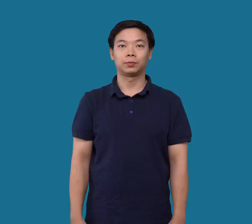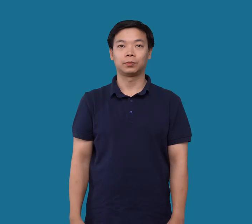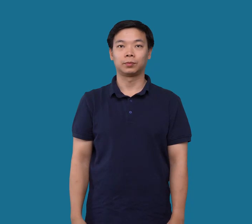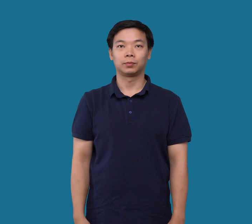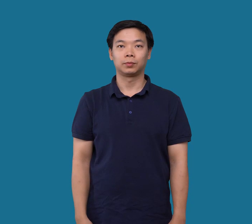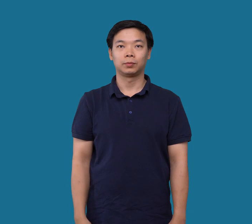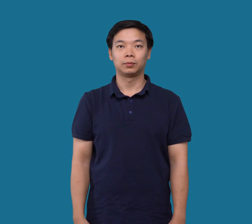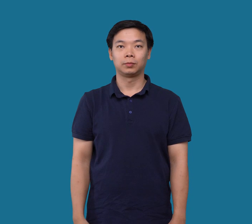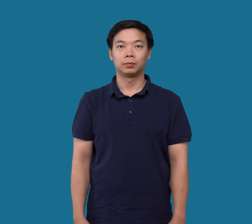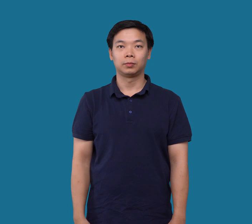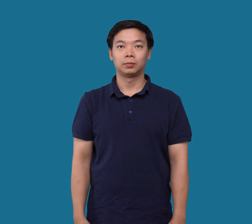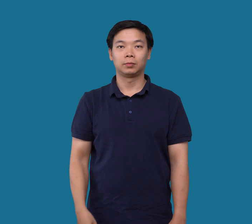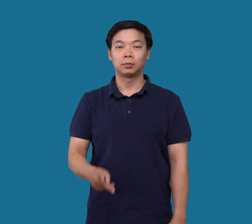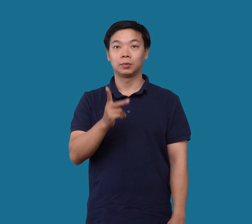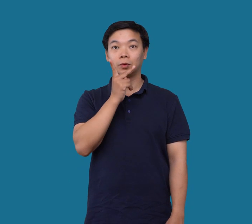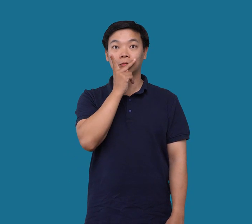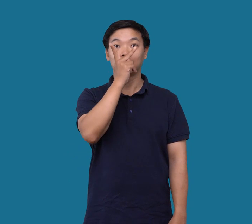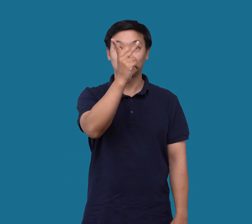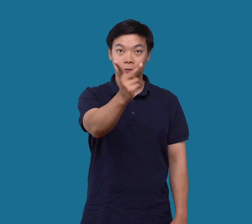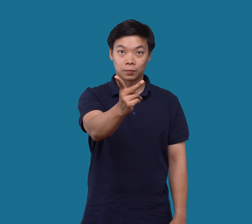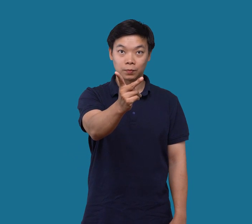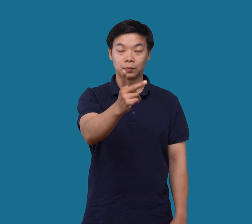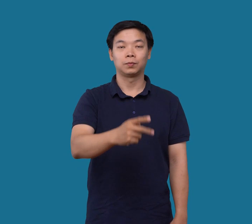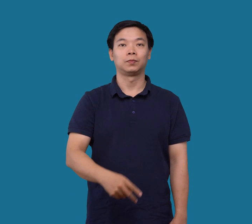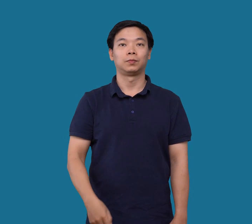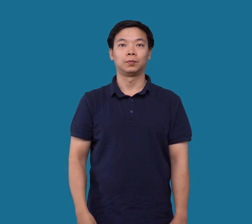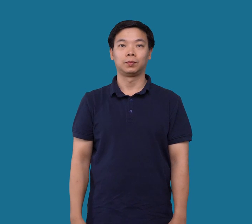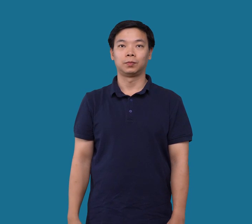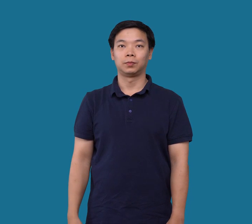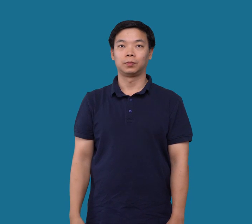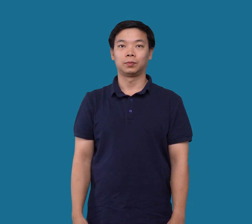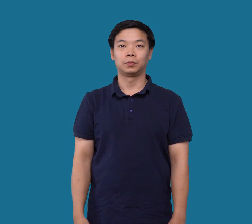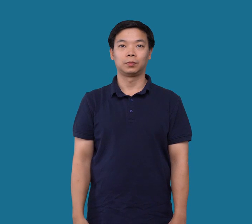hỏi